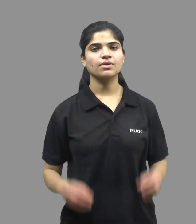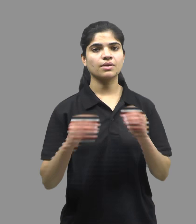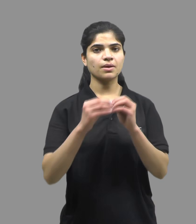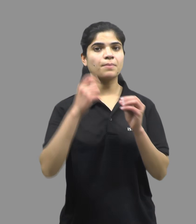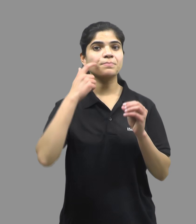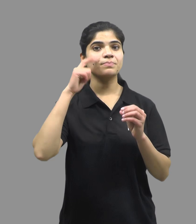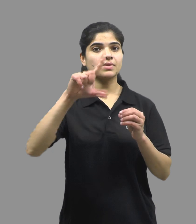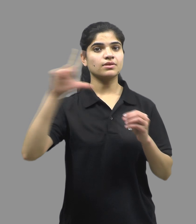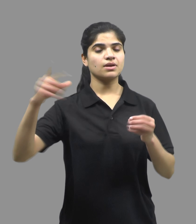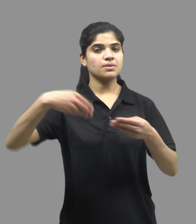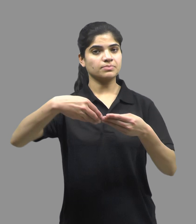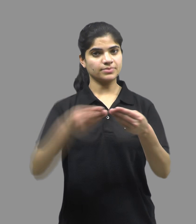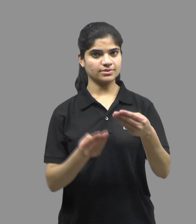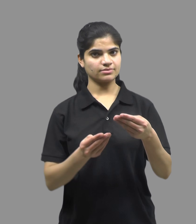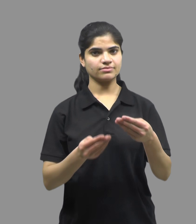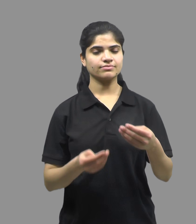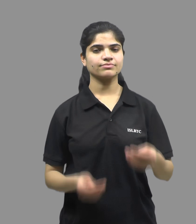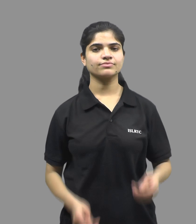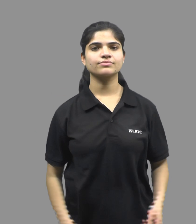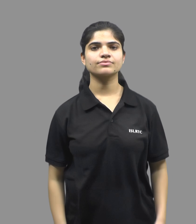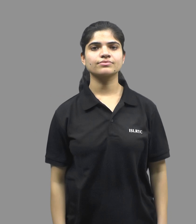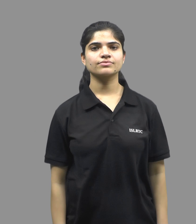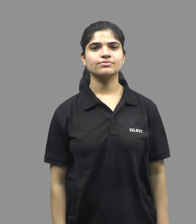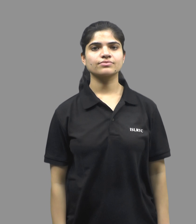Bill